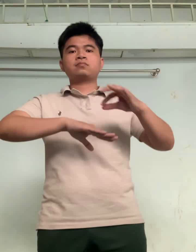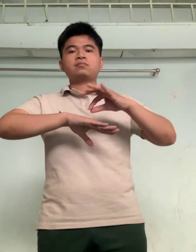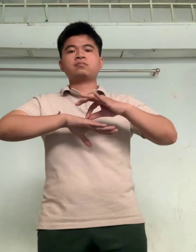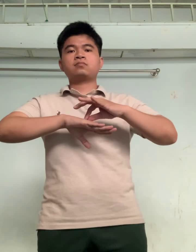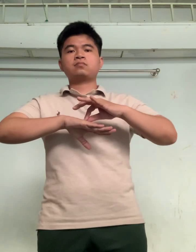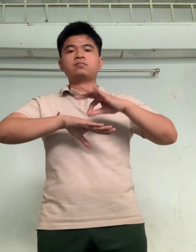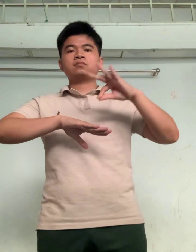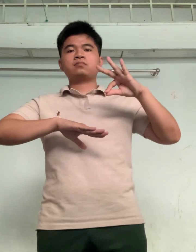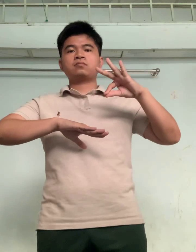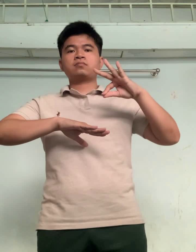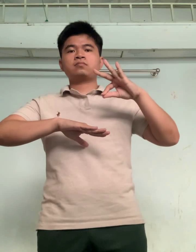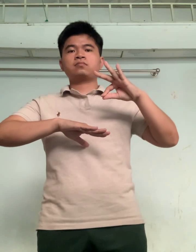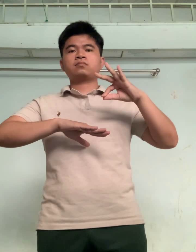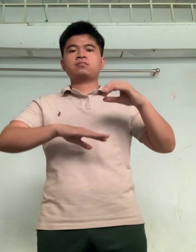tuan